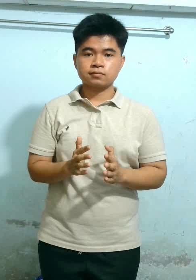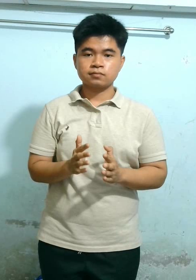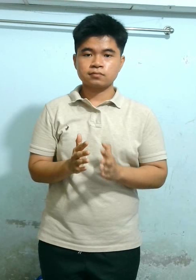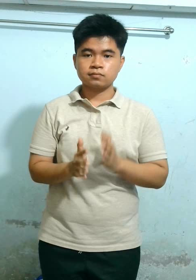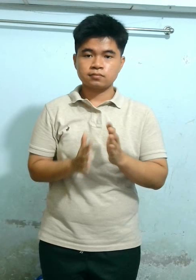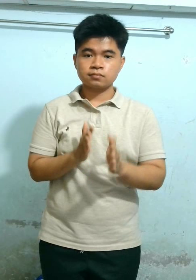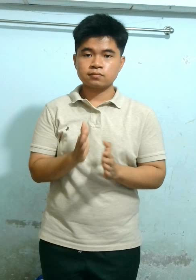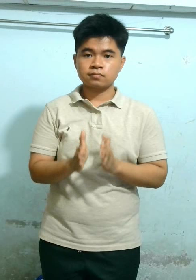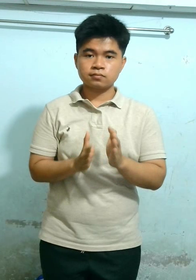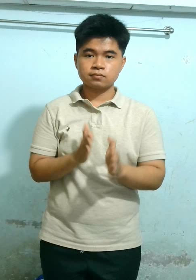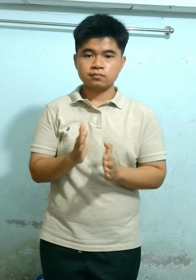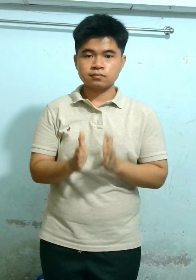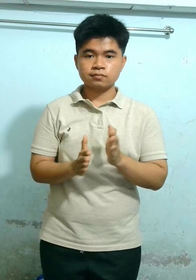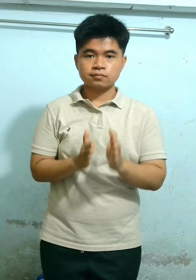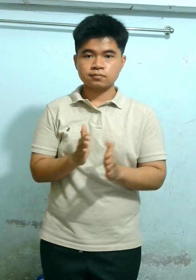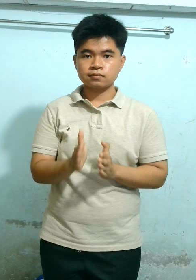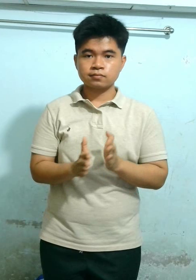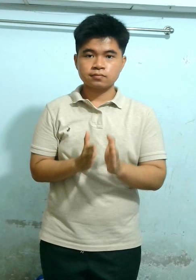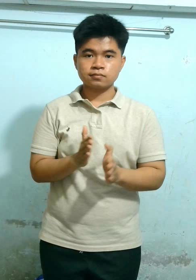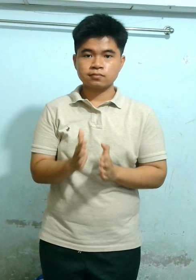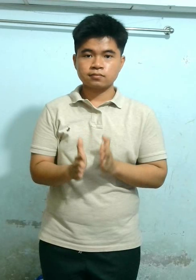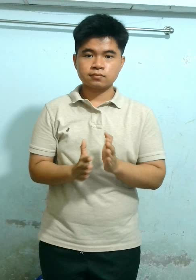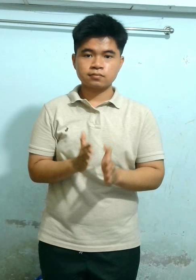ngon ngu ki hieu